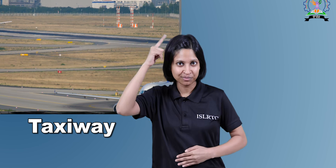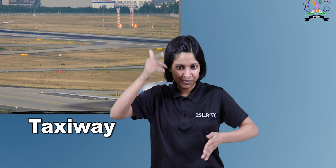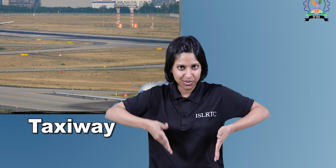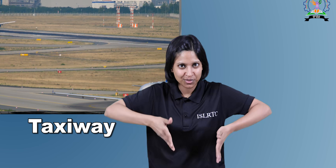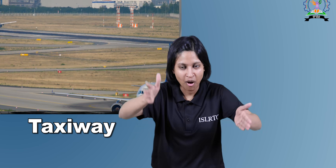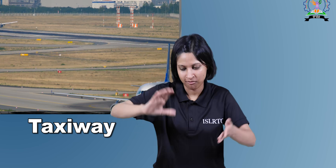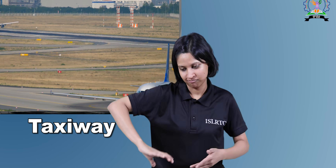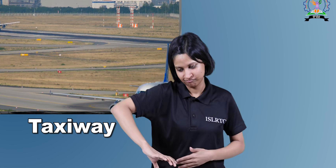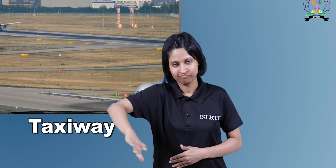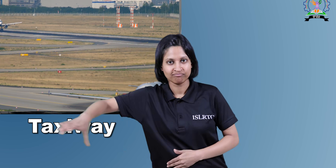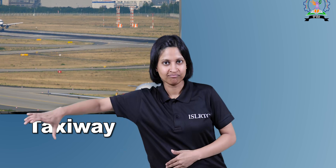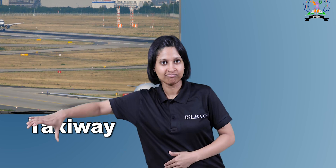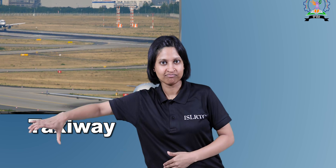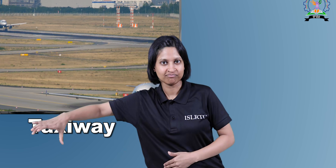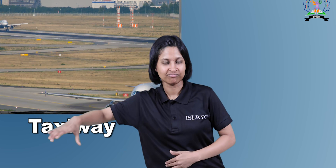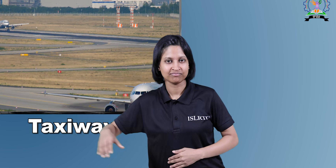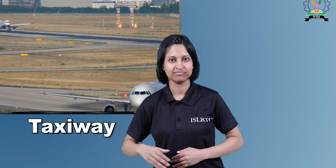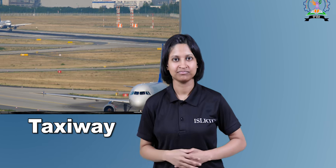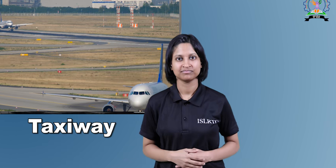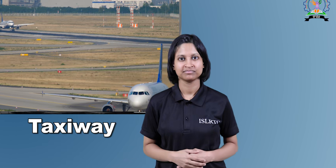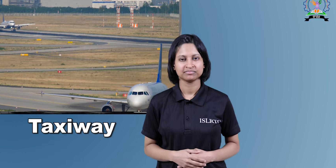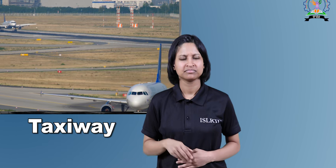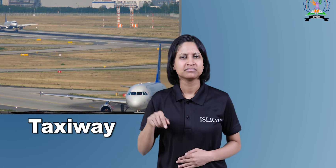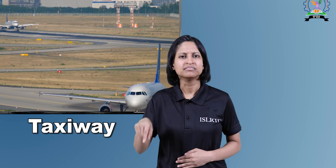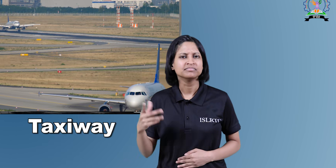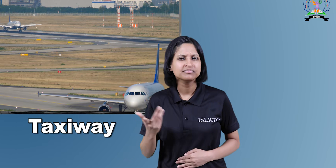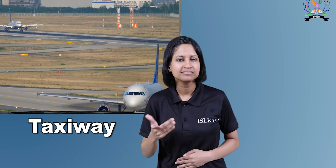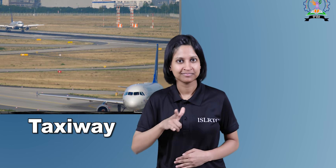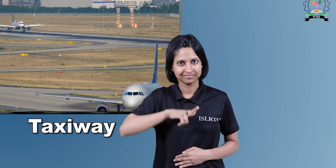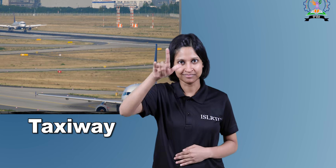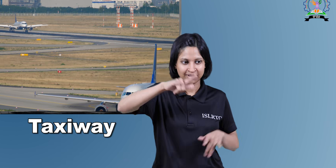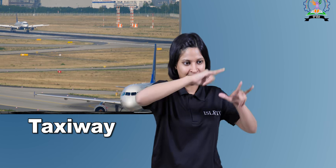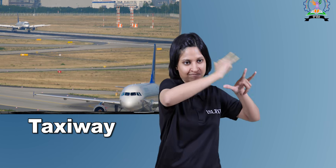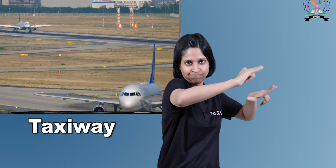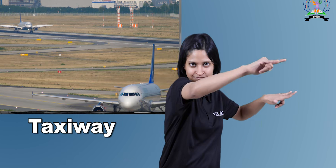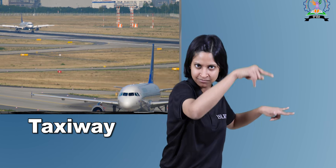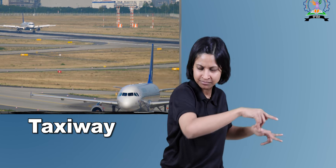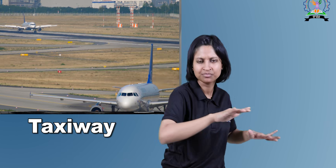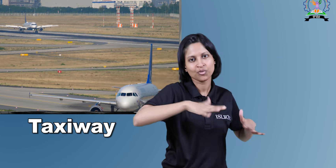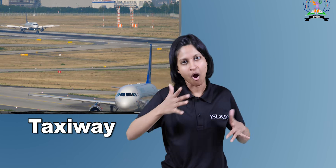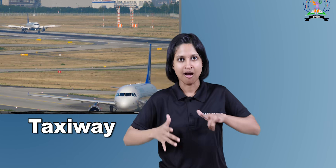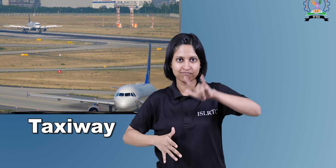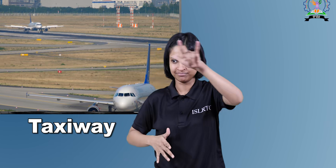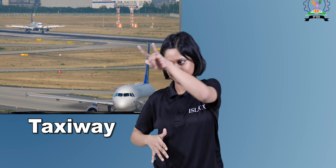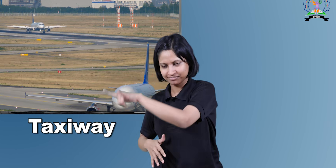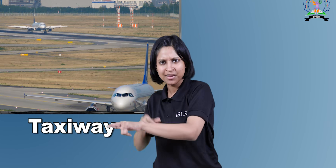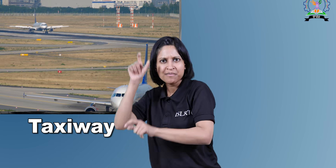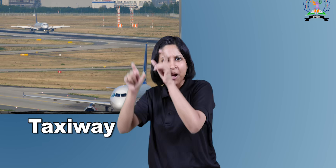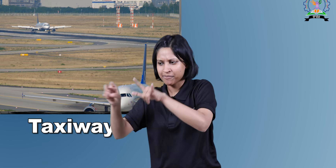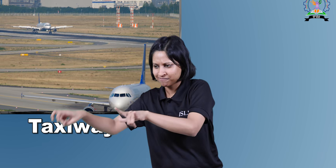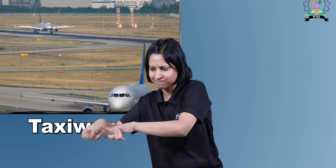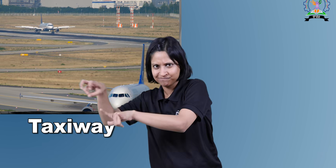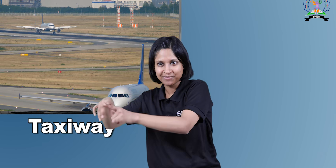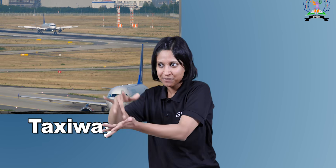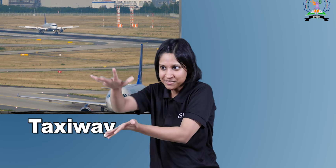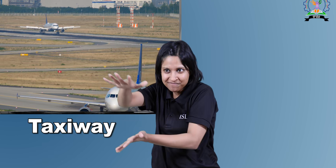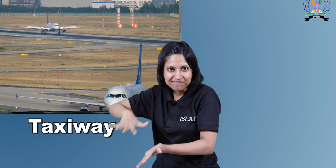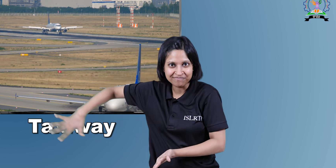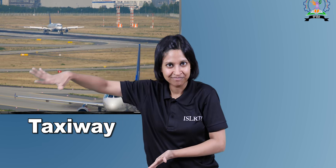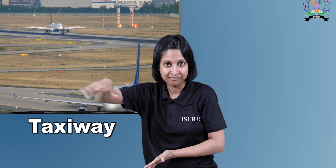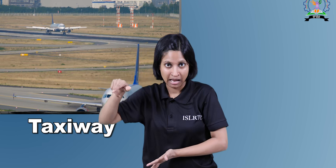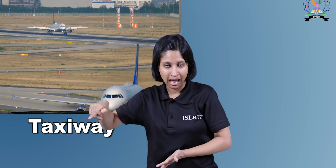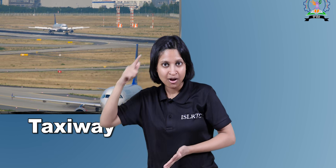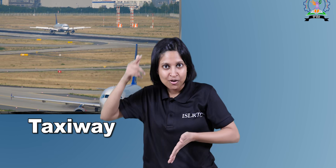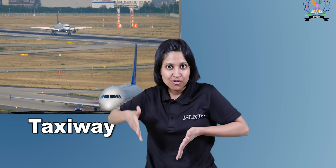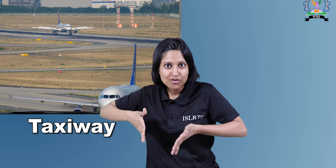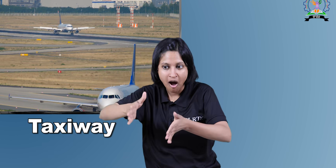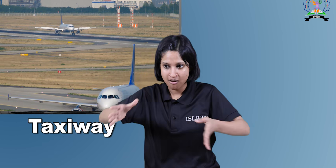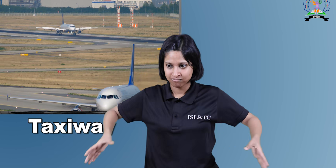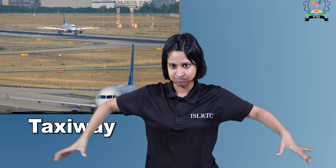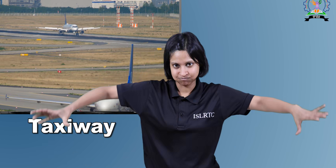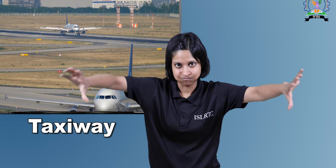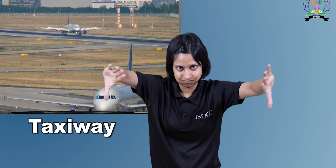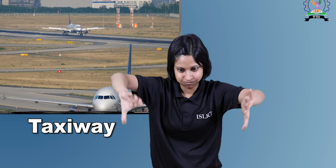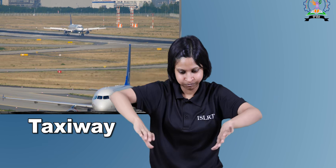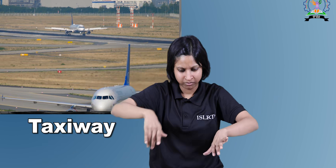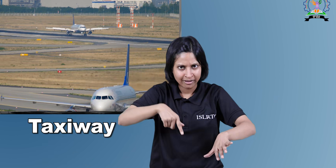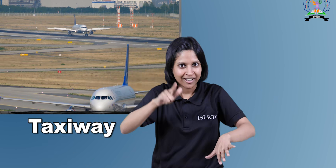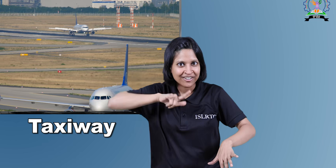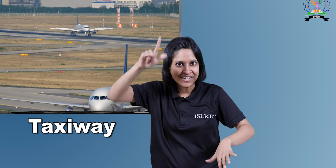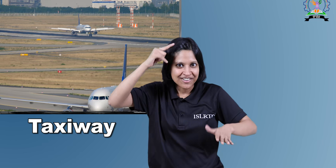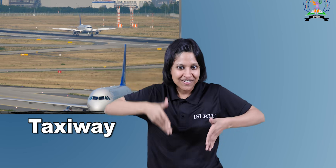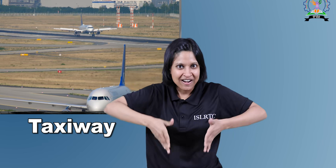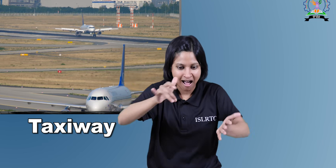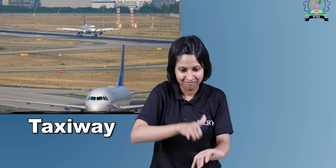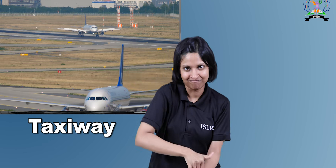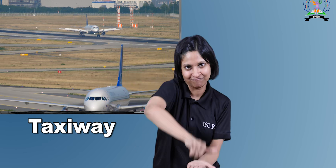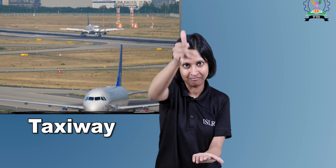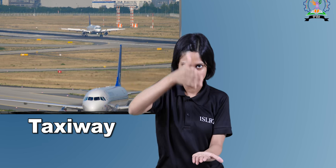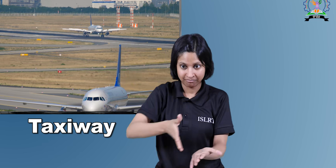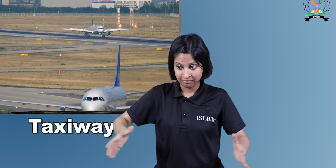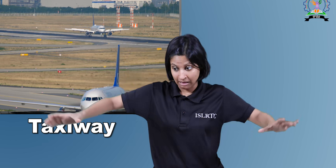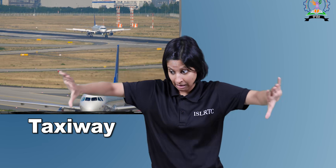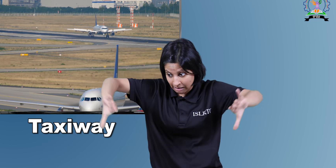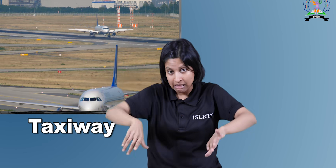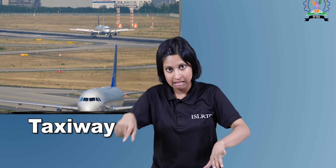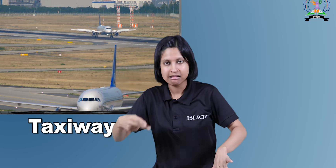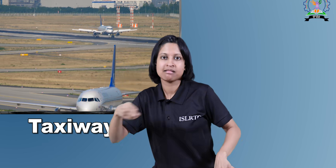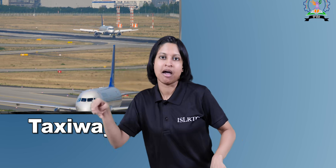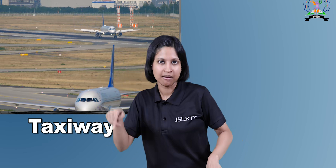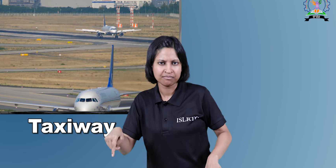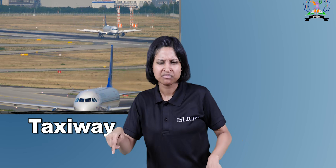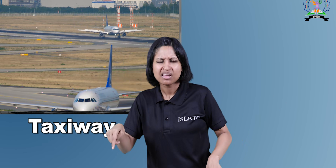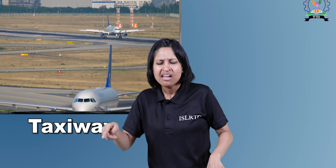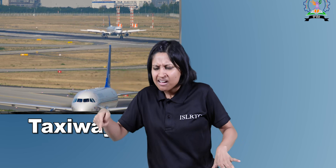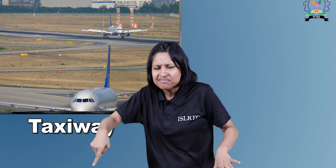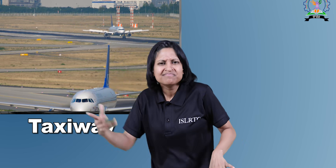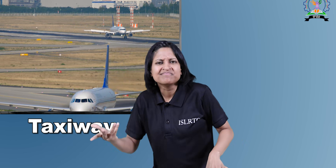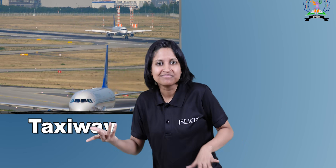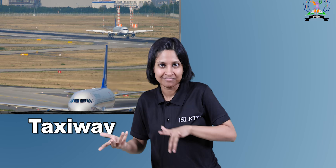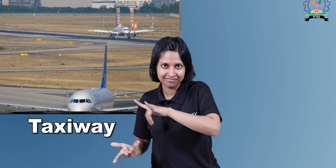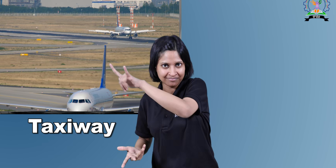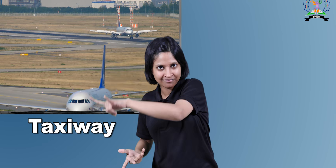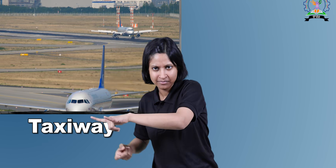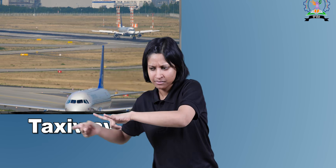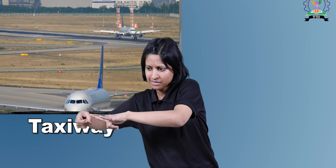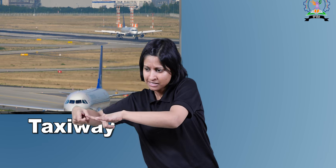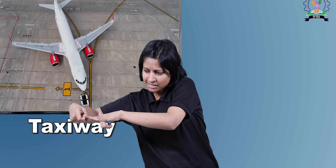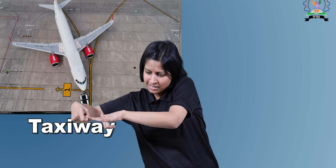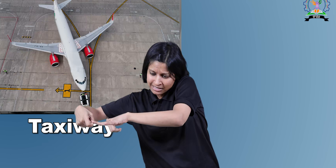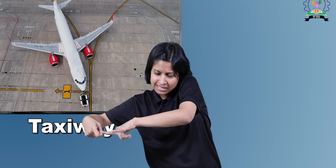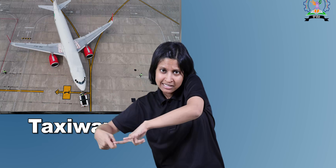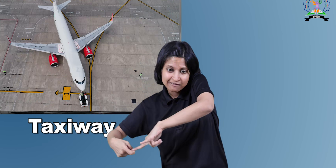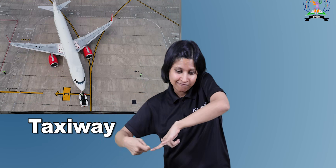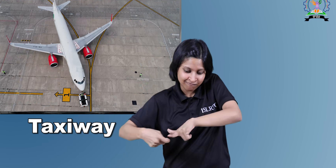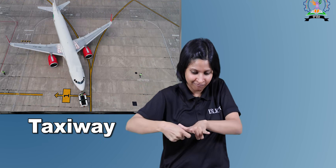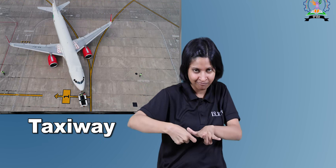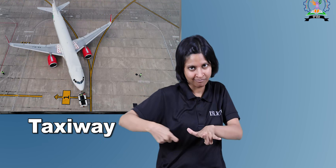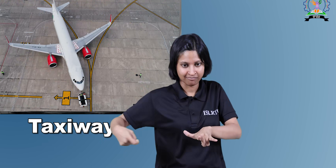Taxiway A path at an airport used by aircraft to move between the runway and the terminal or hangars after pushback.